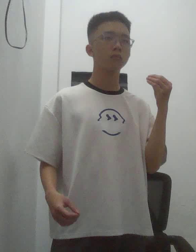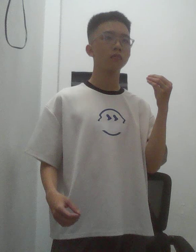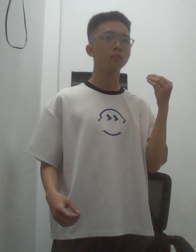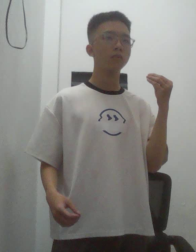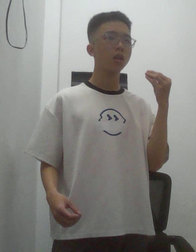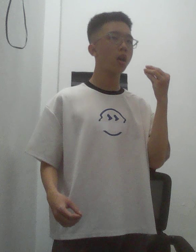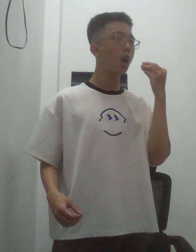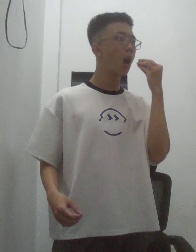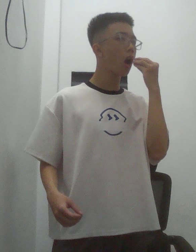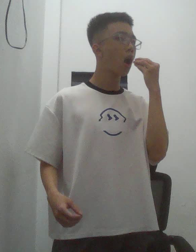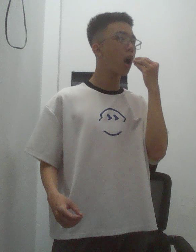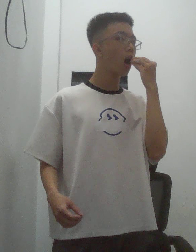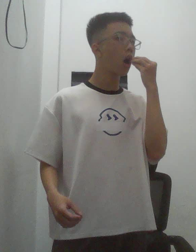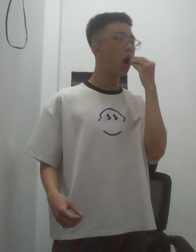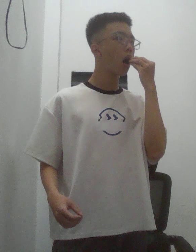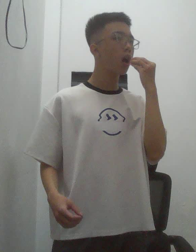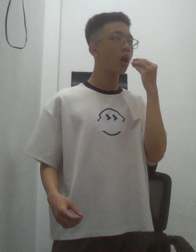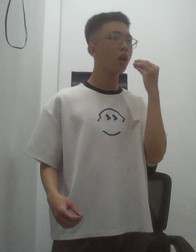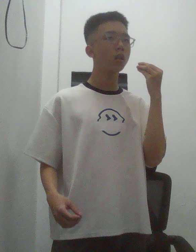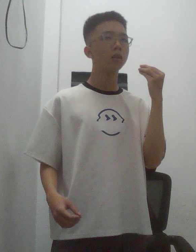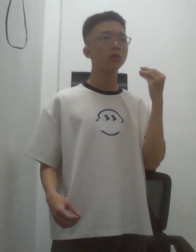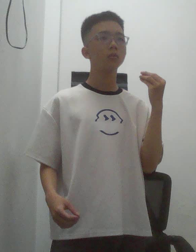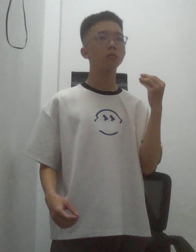an